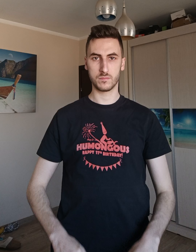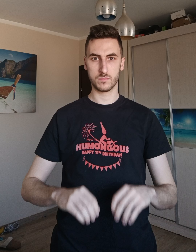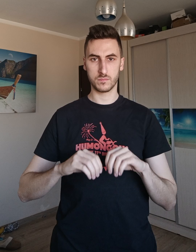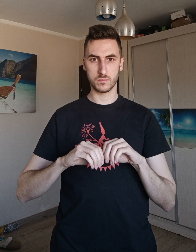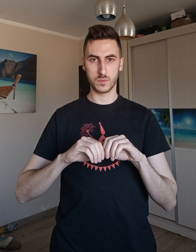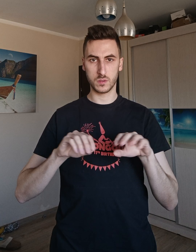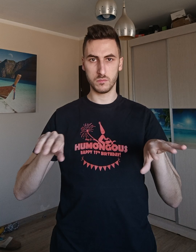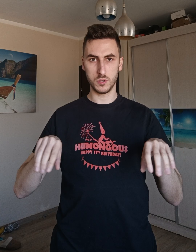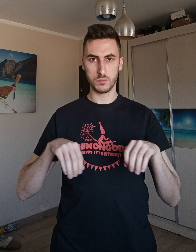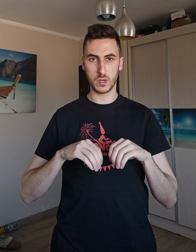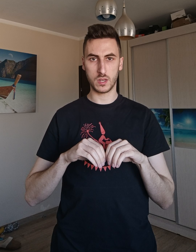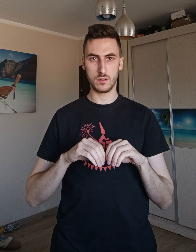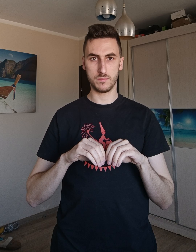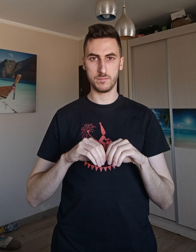משפחה